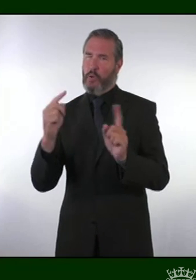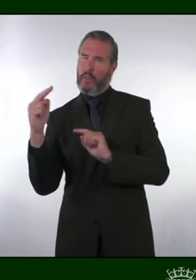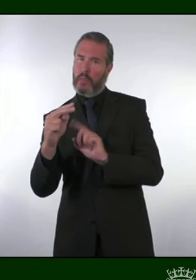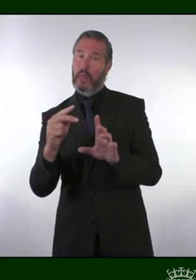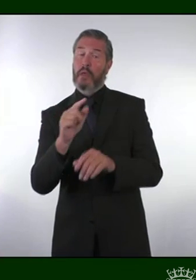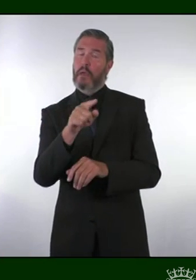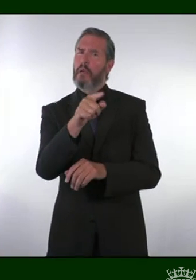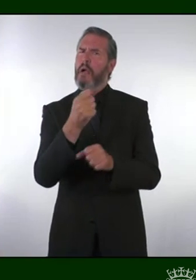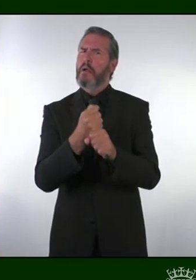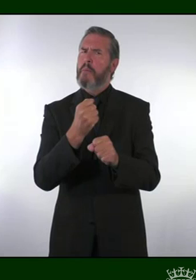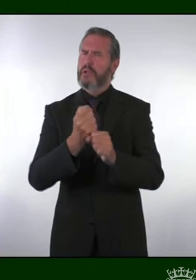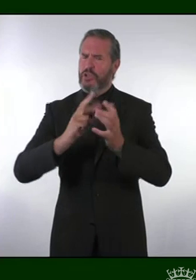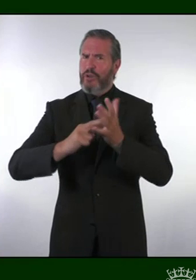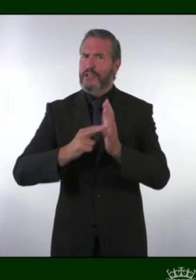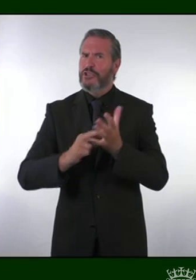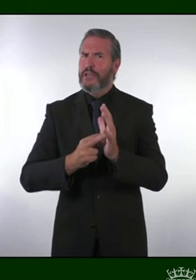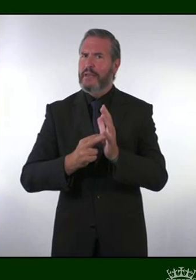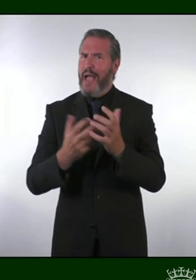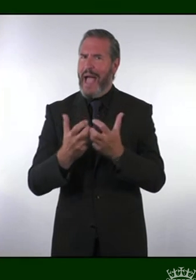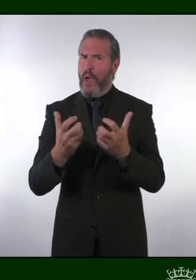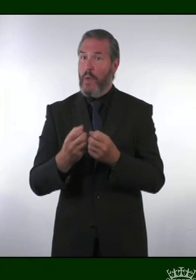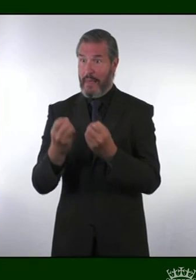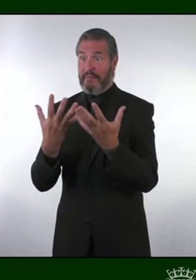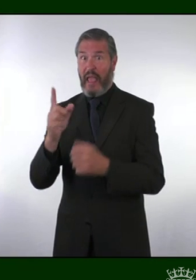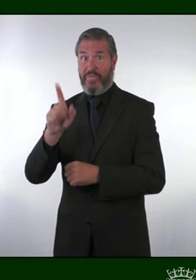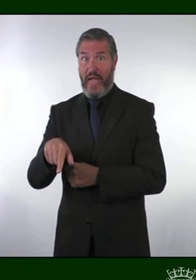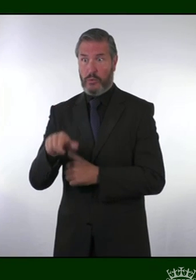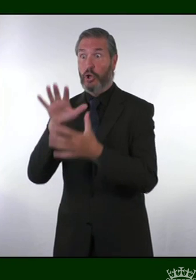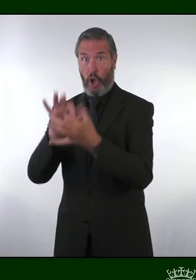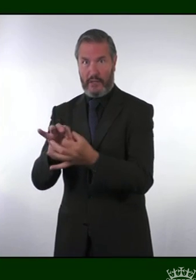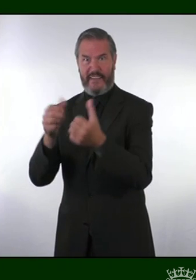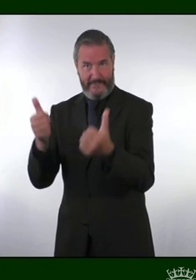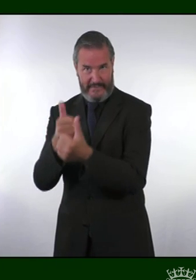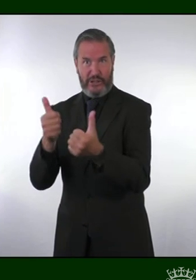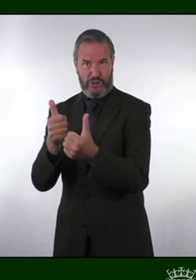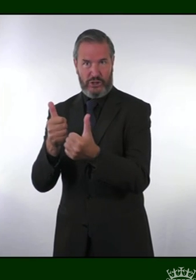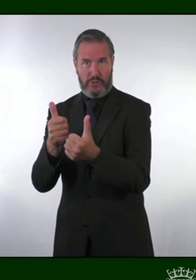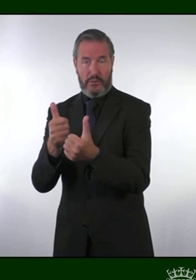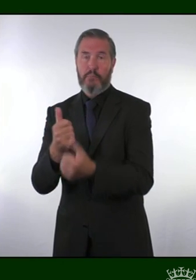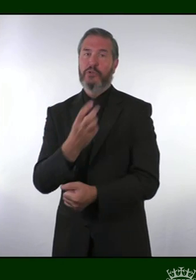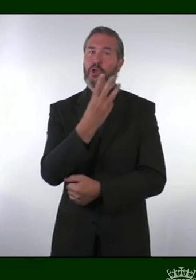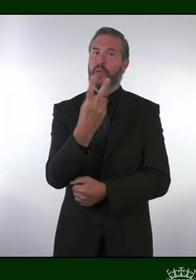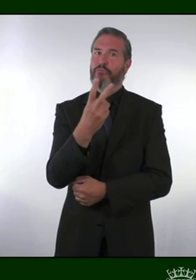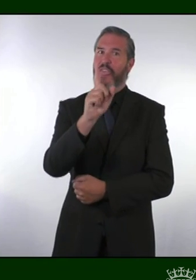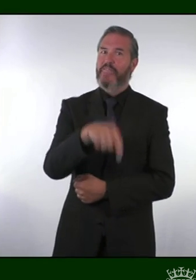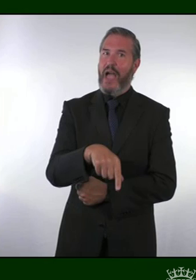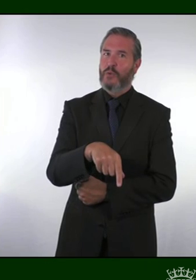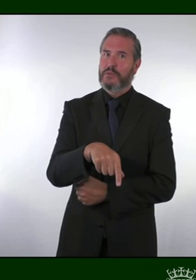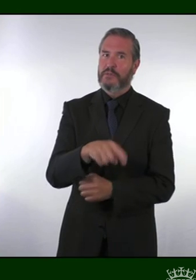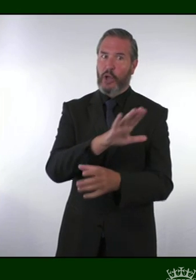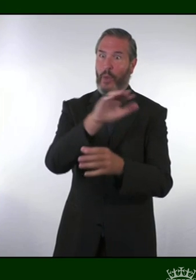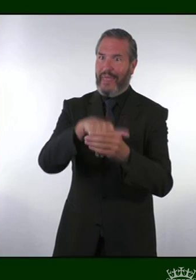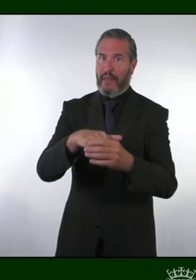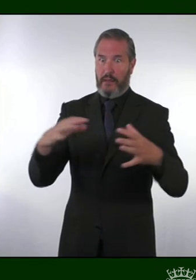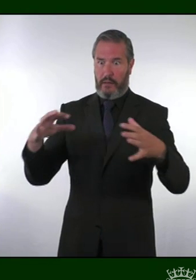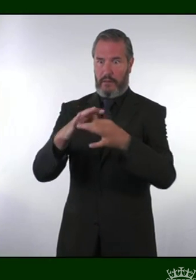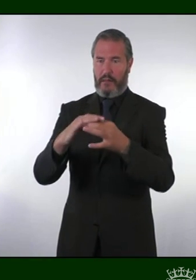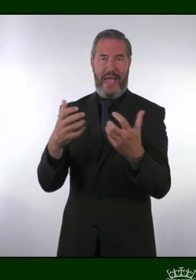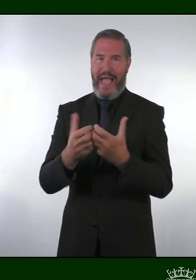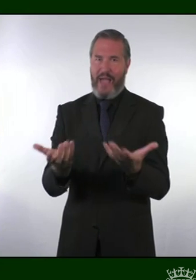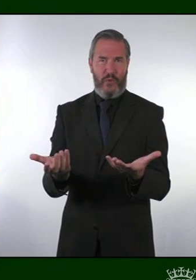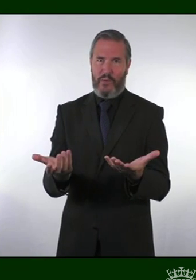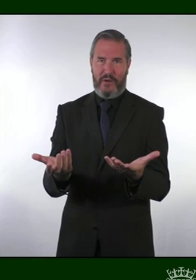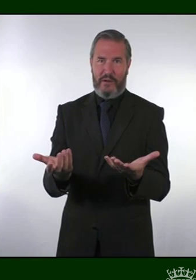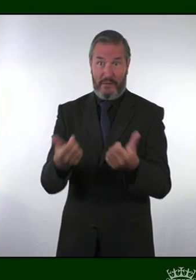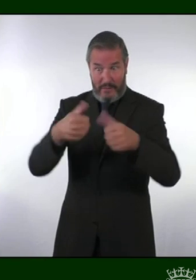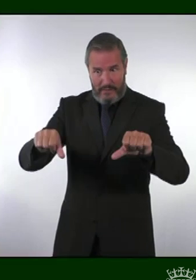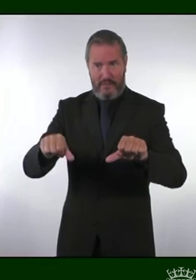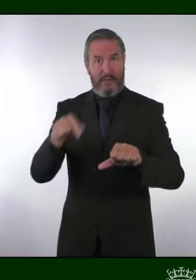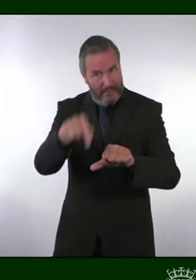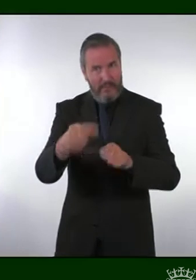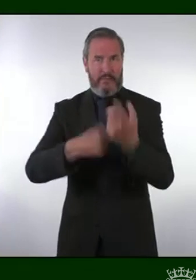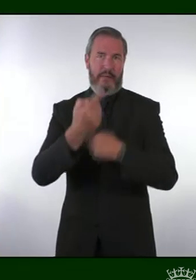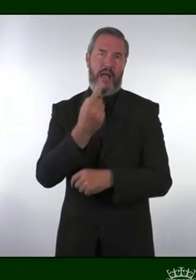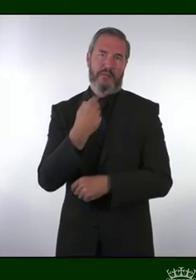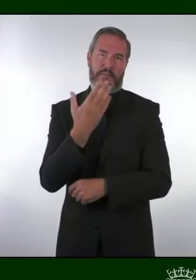What is the Government’s strategy for closing the gap between the number of people with covid-19 and those going into the system—not what happens to those who go into the system?